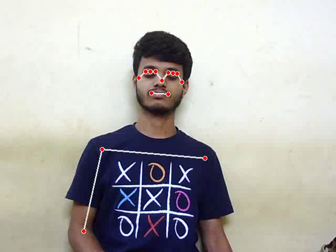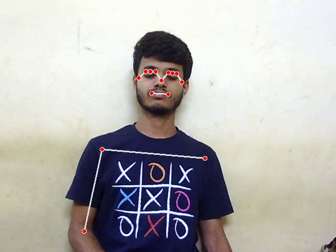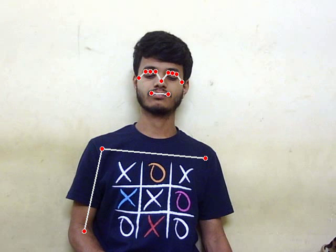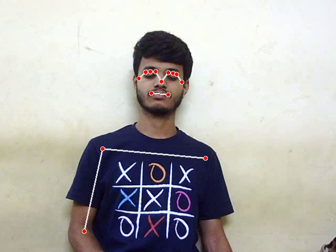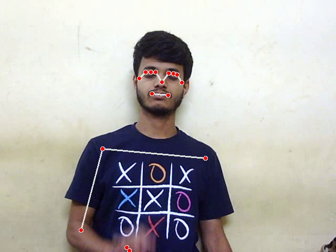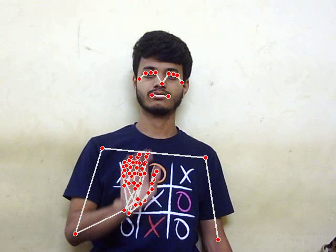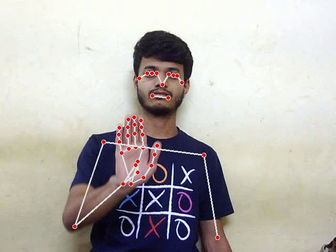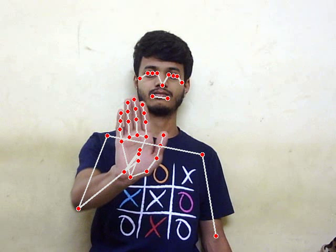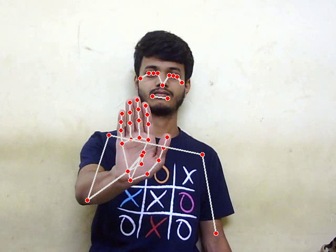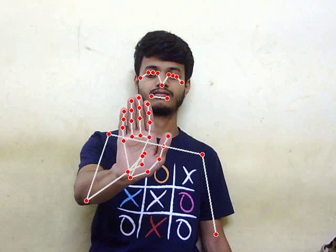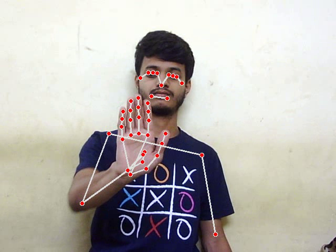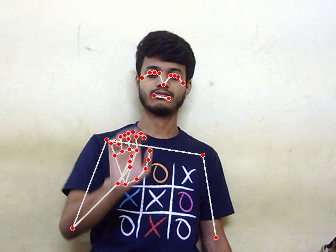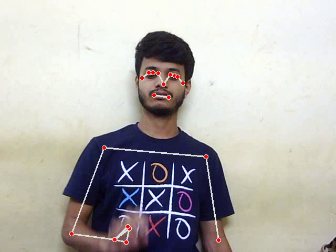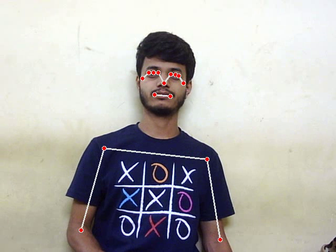your